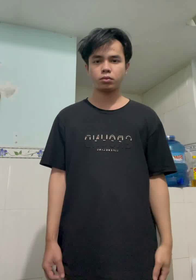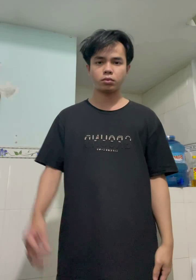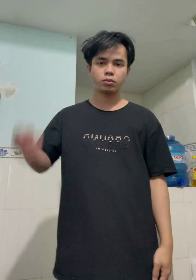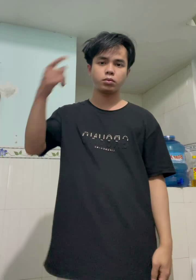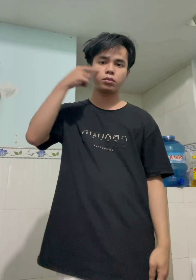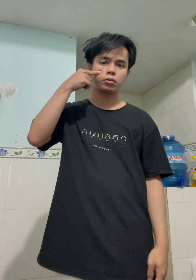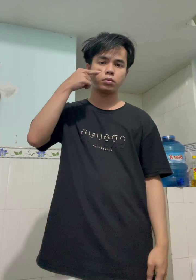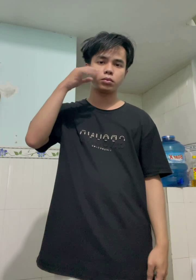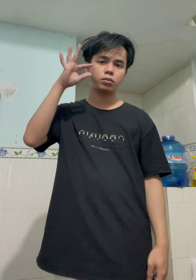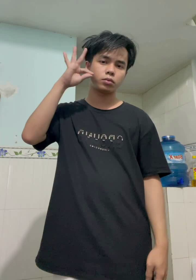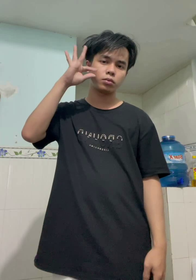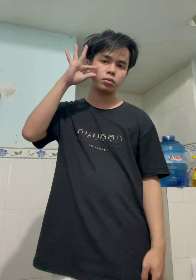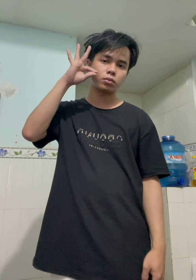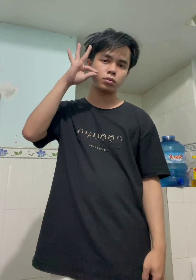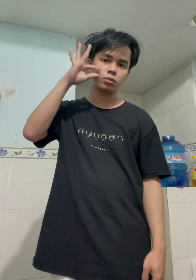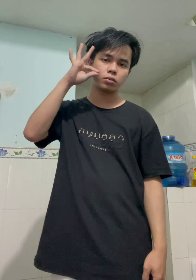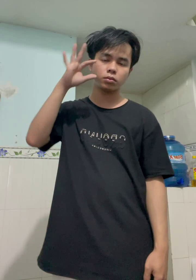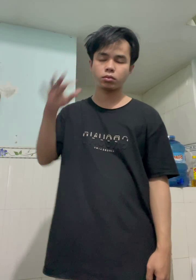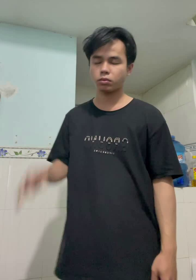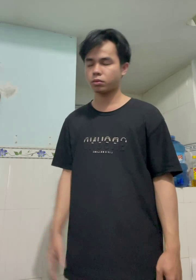lam quen